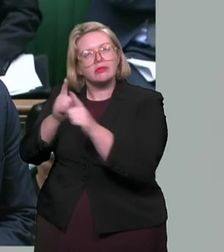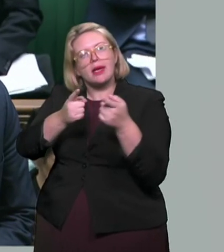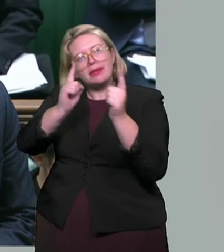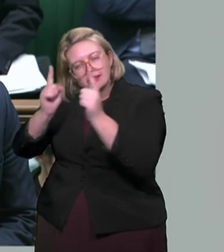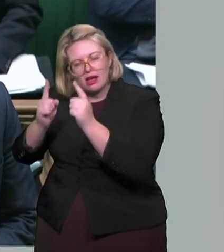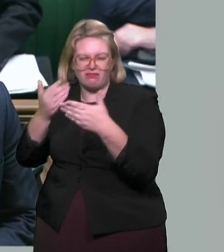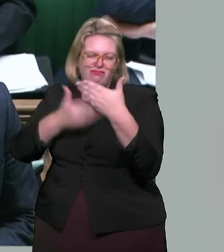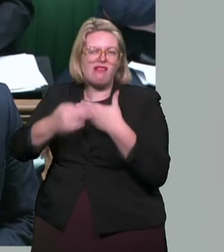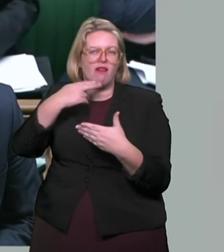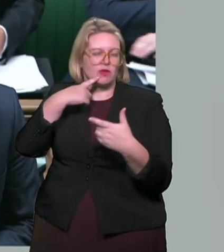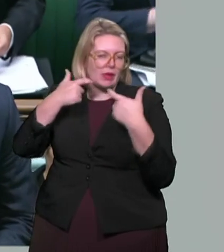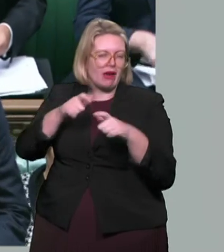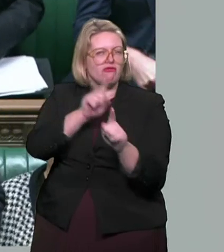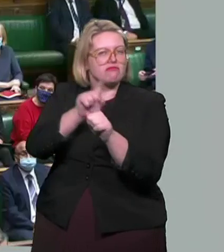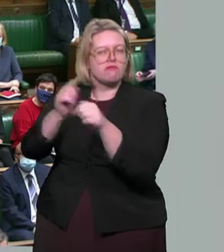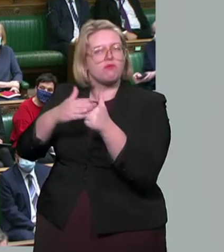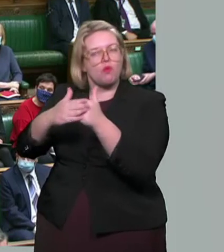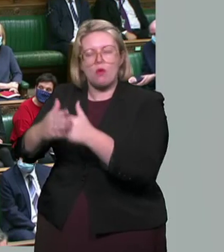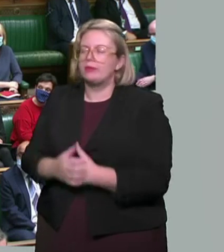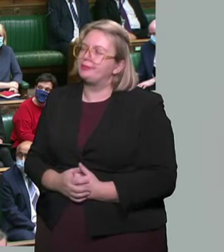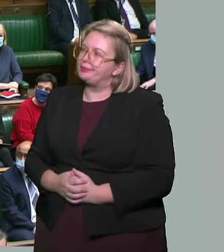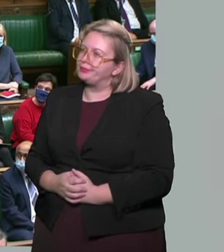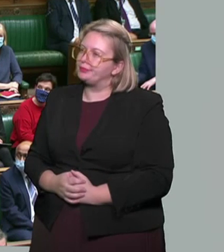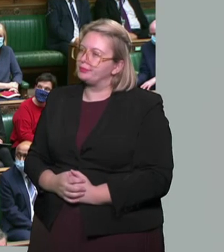I shall have further such meetings later today.